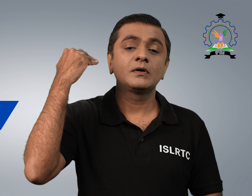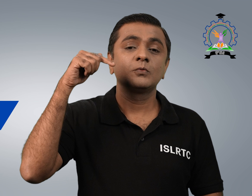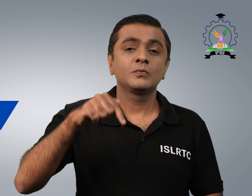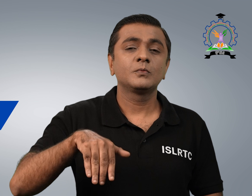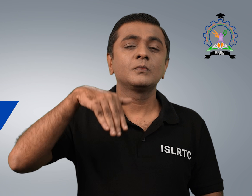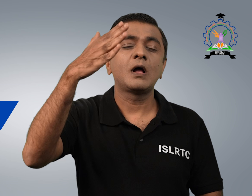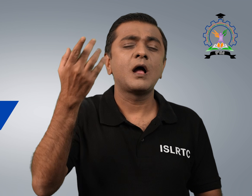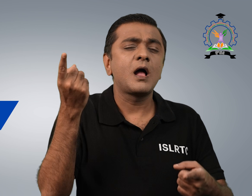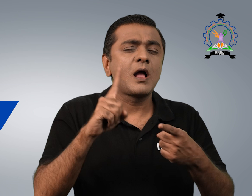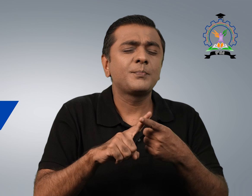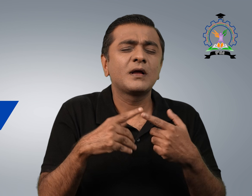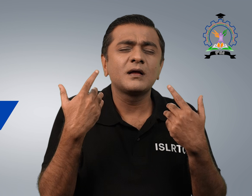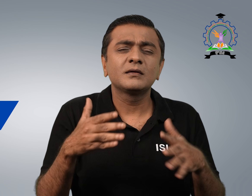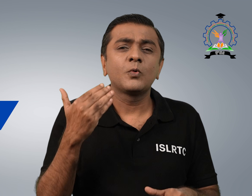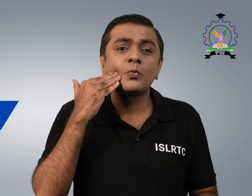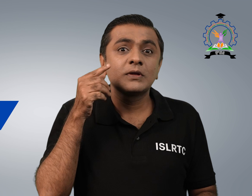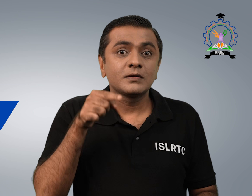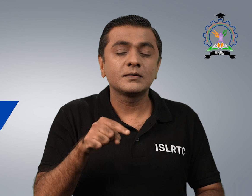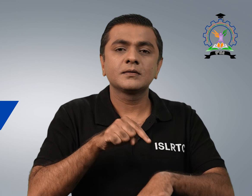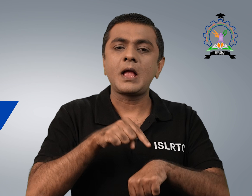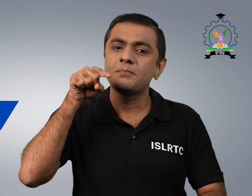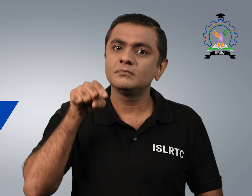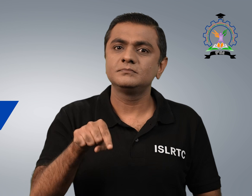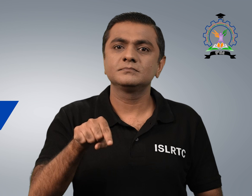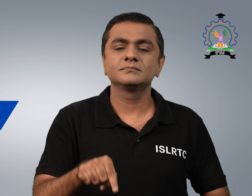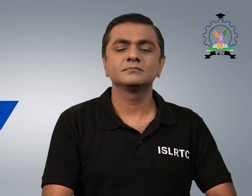It refer to a specific point in time when an incident occurs in the past, present or future.